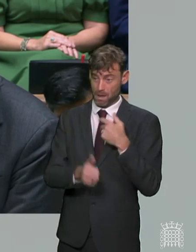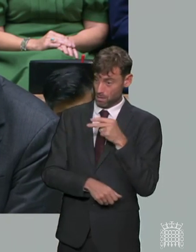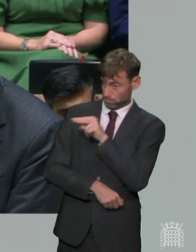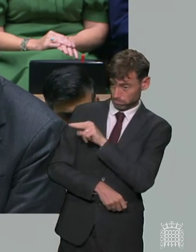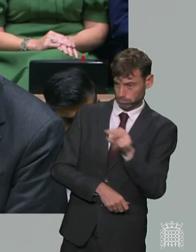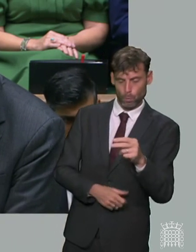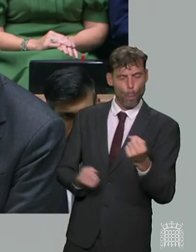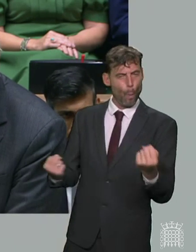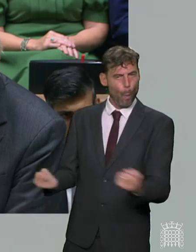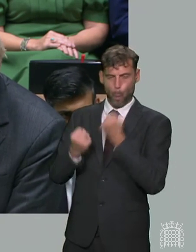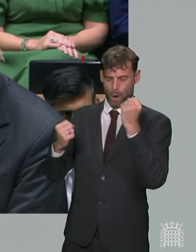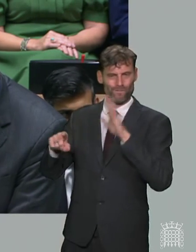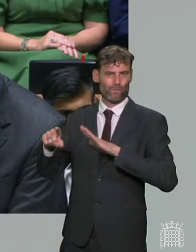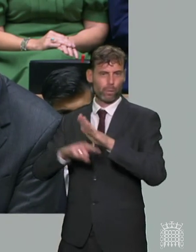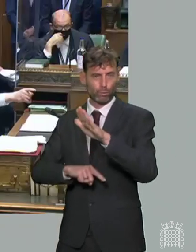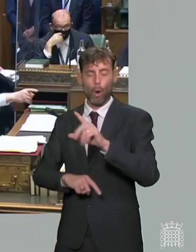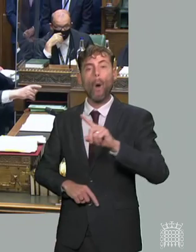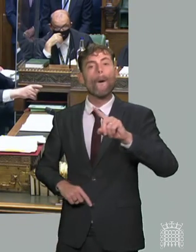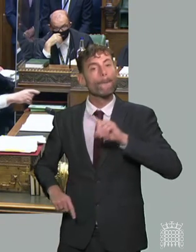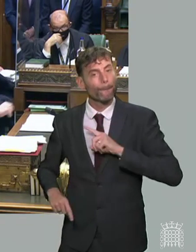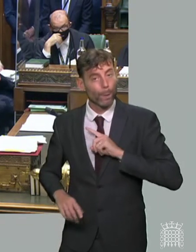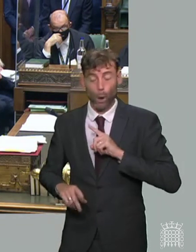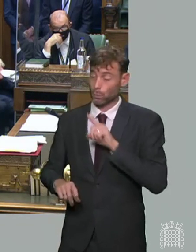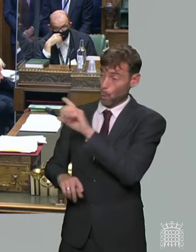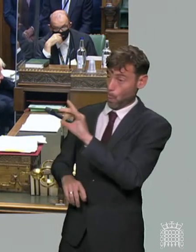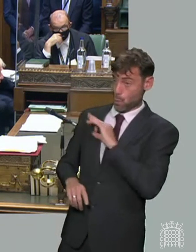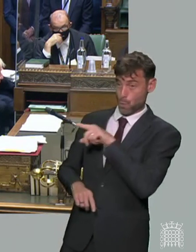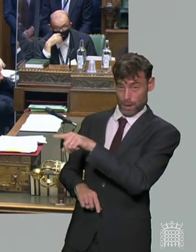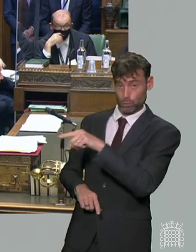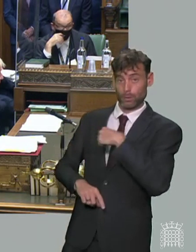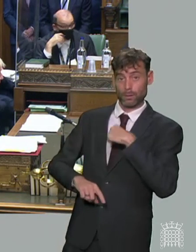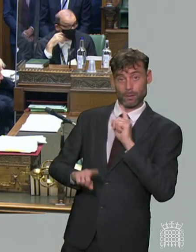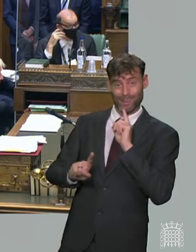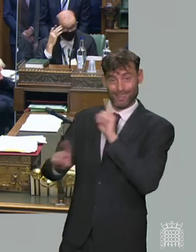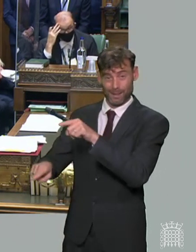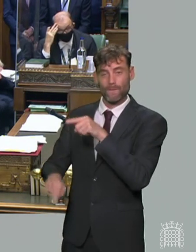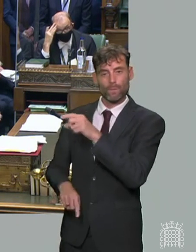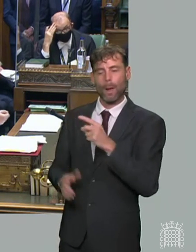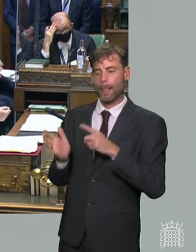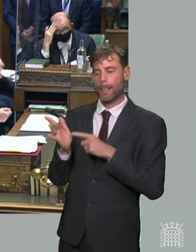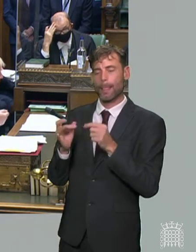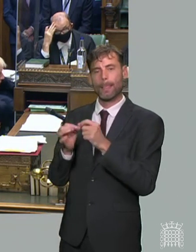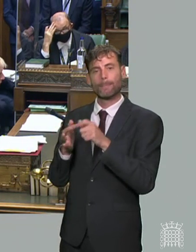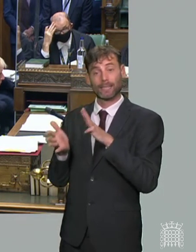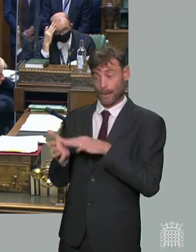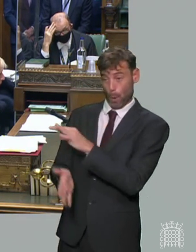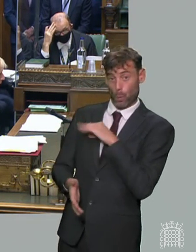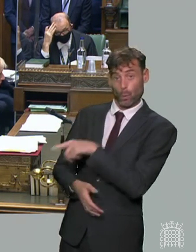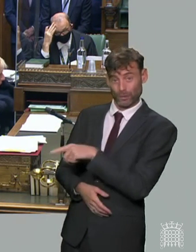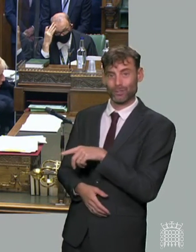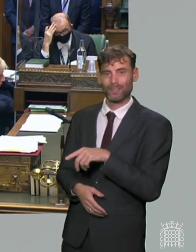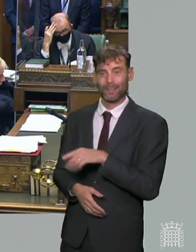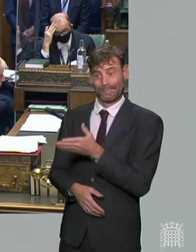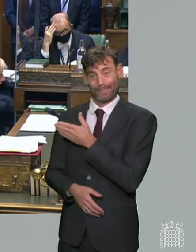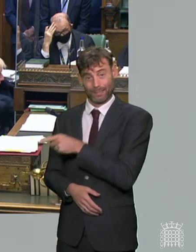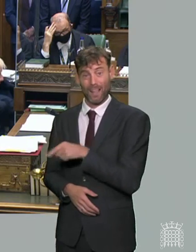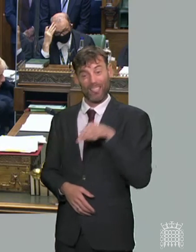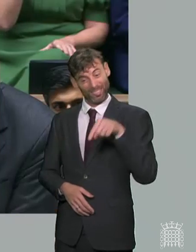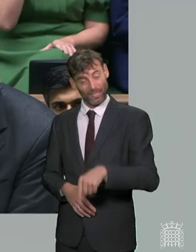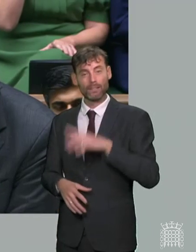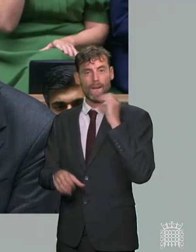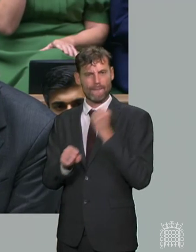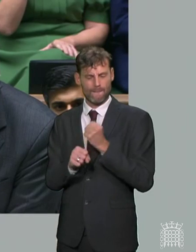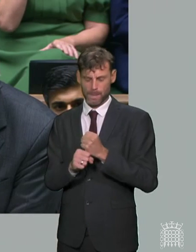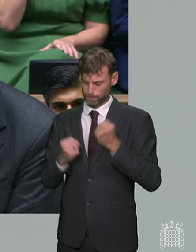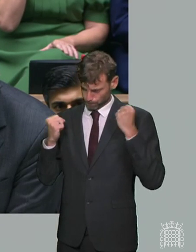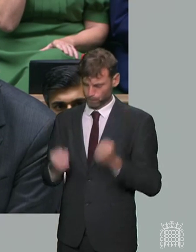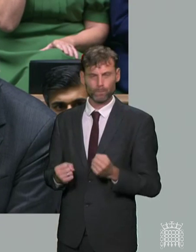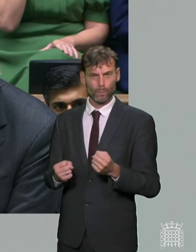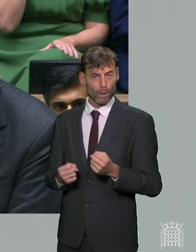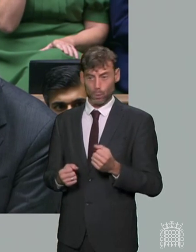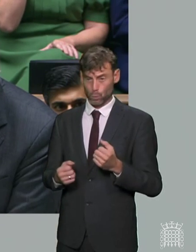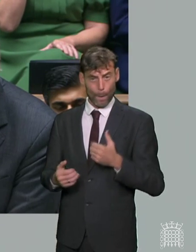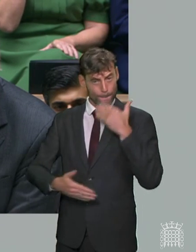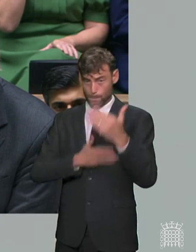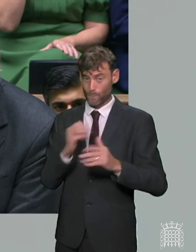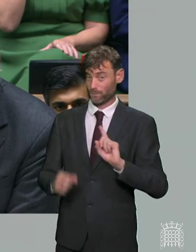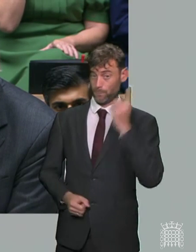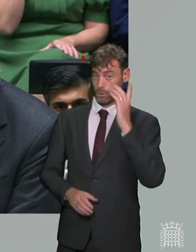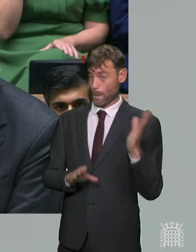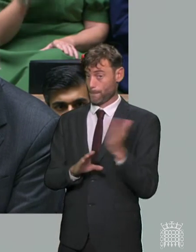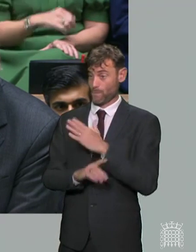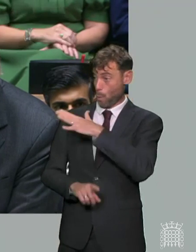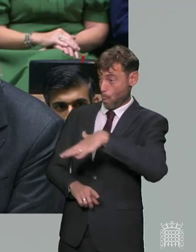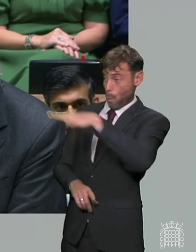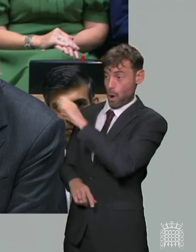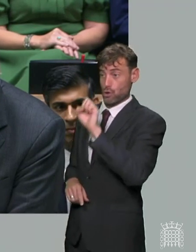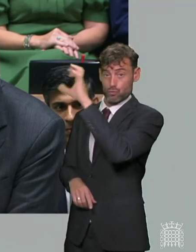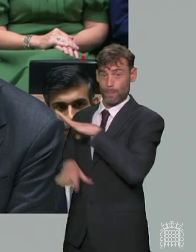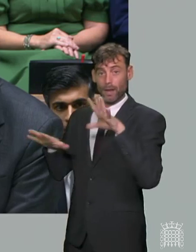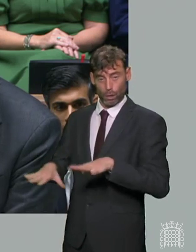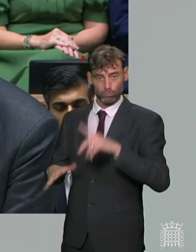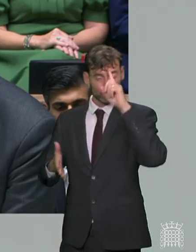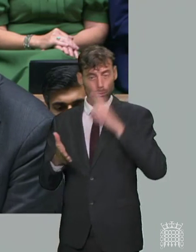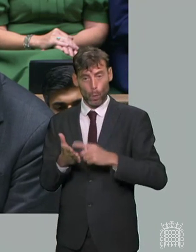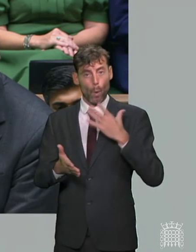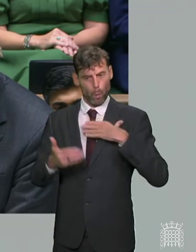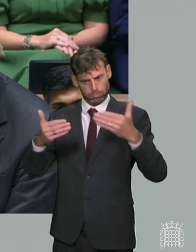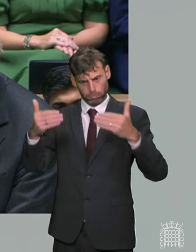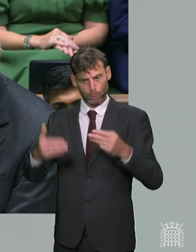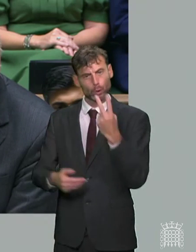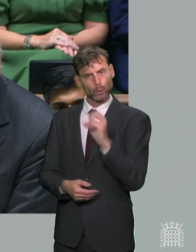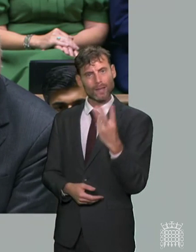That is because—to go back to the question of the honourable Member for Bath —we are the Government who took the historic step, ahead of every other European country, to move towards electric vehicles by 2030.